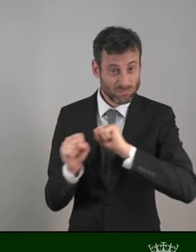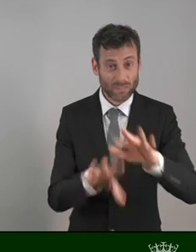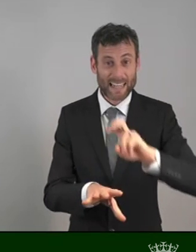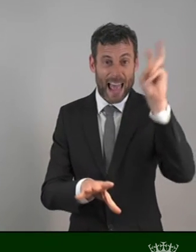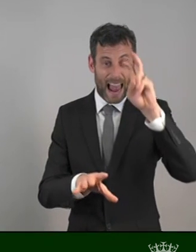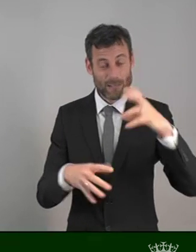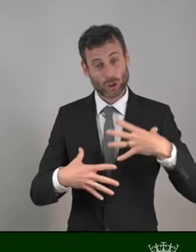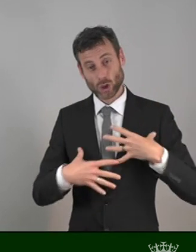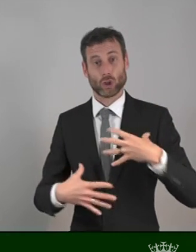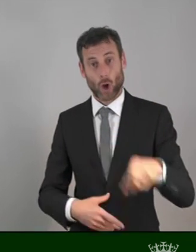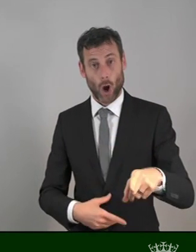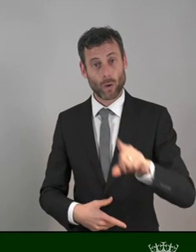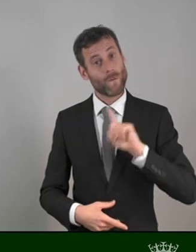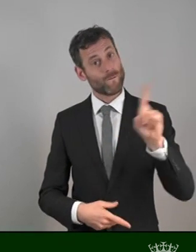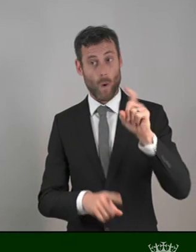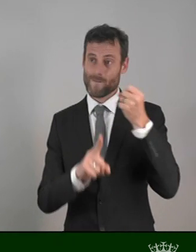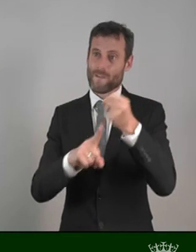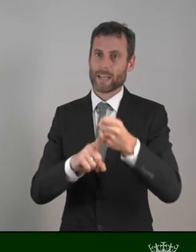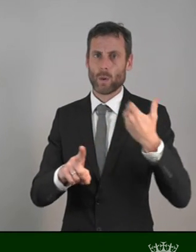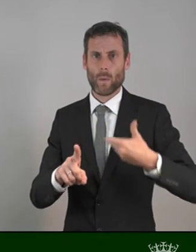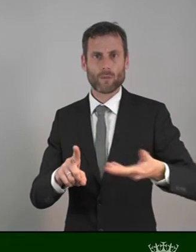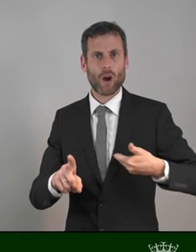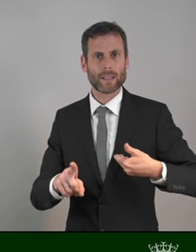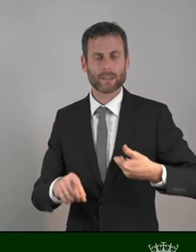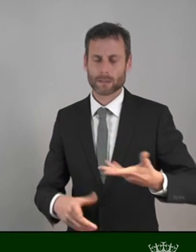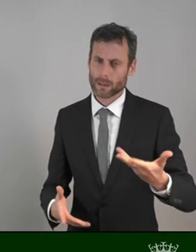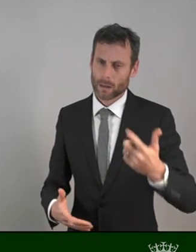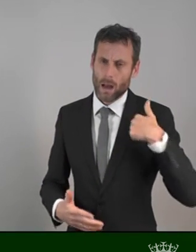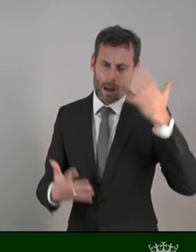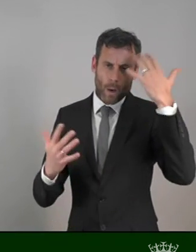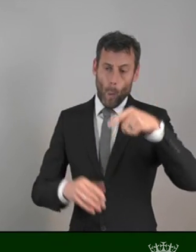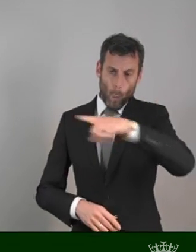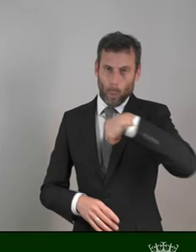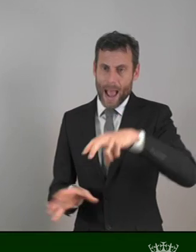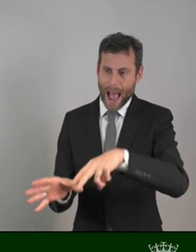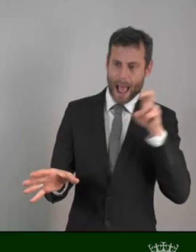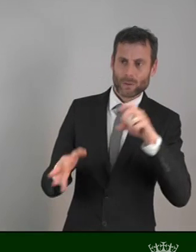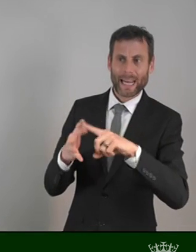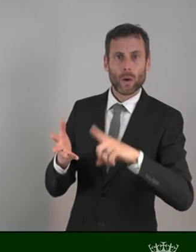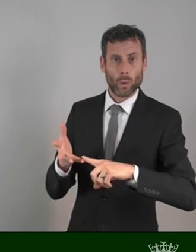Britain is at a crossroads. We are leaving the EU, and our place in the world is going to change.